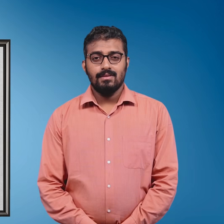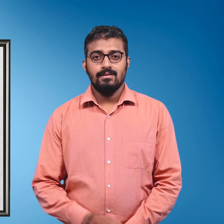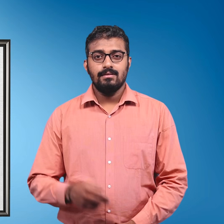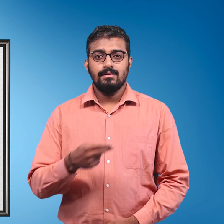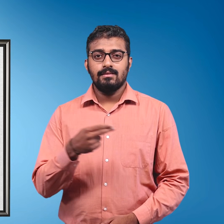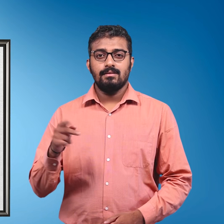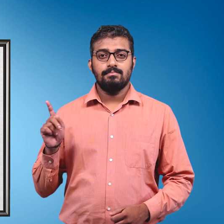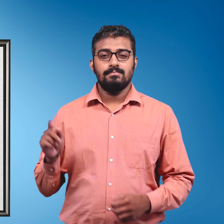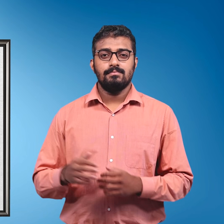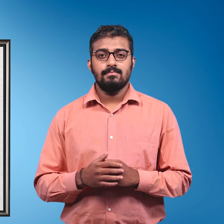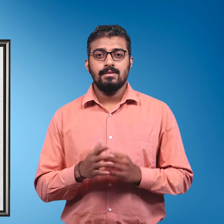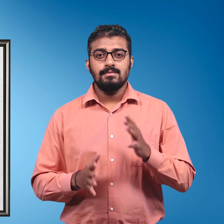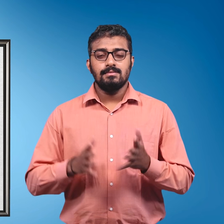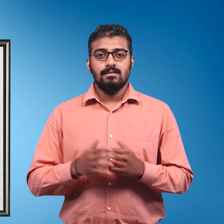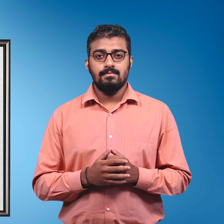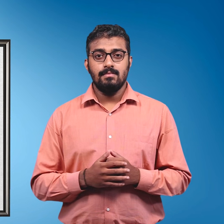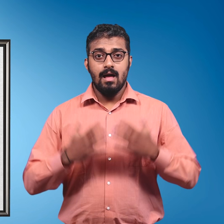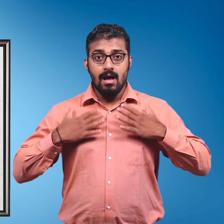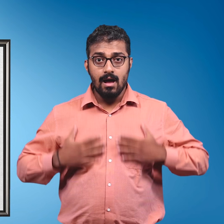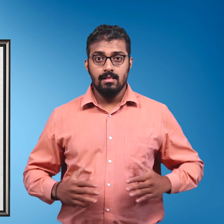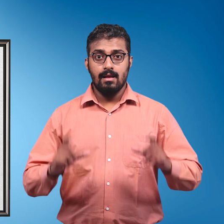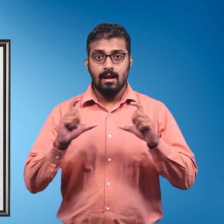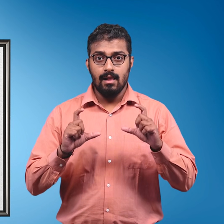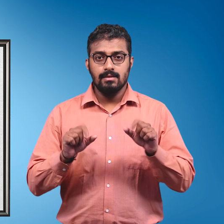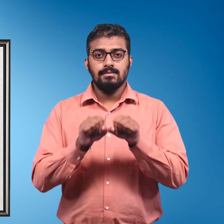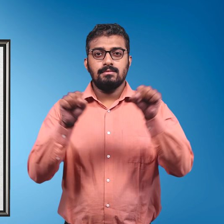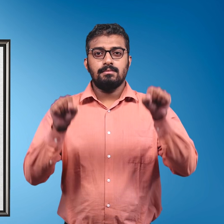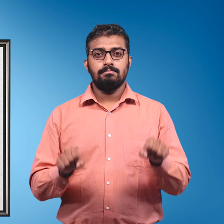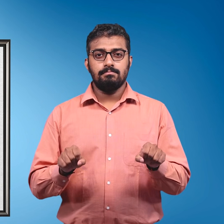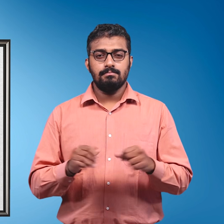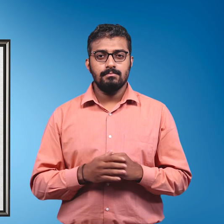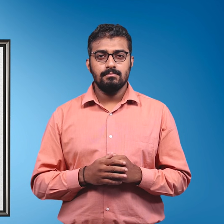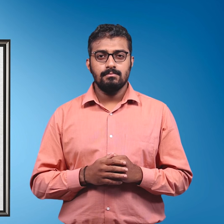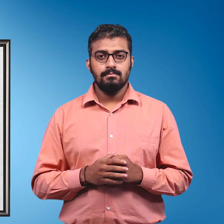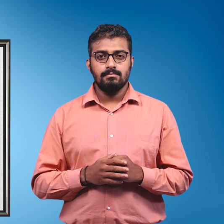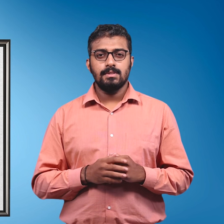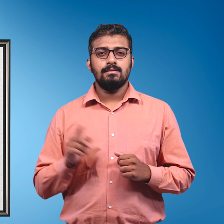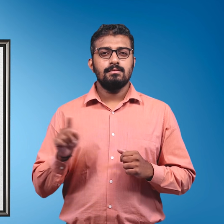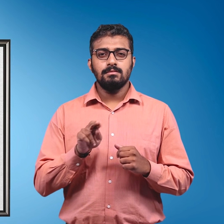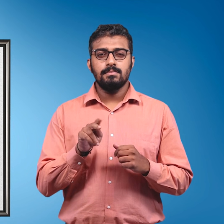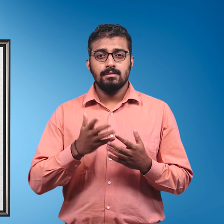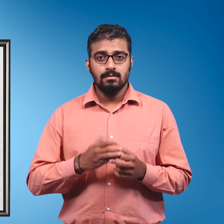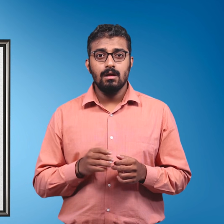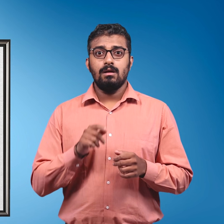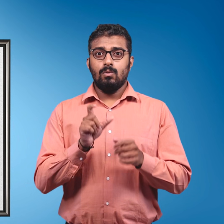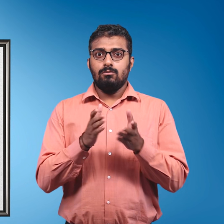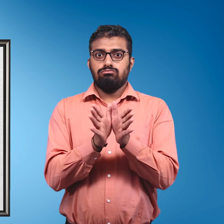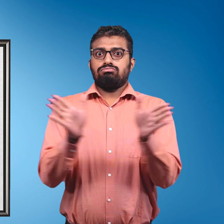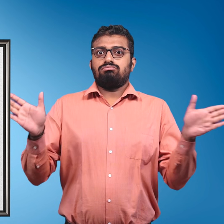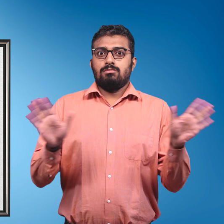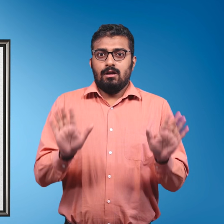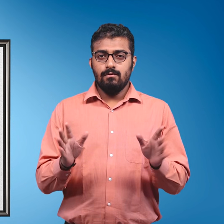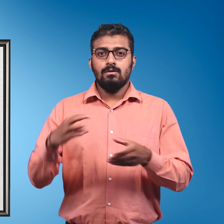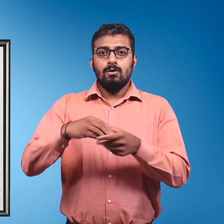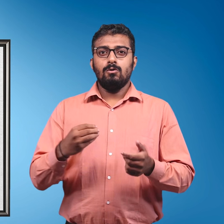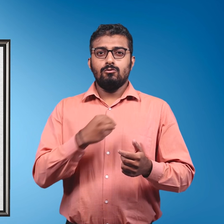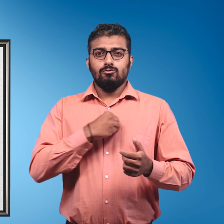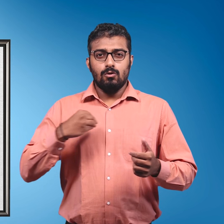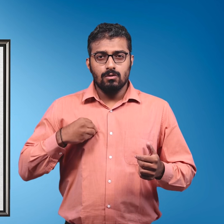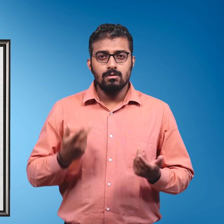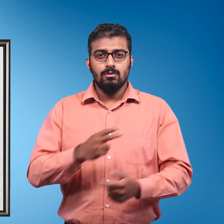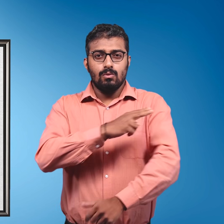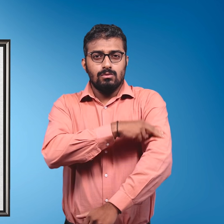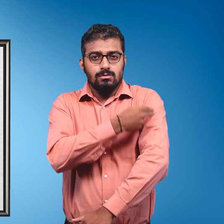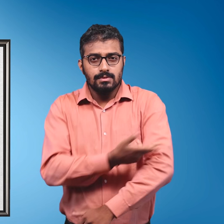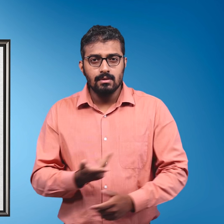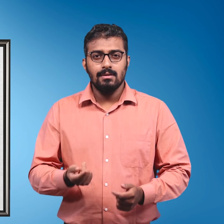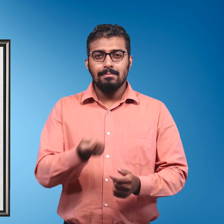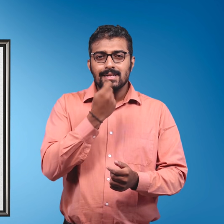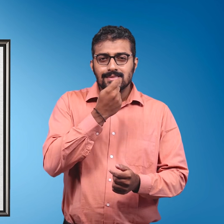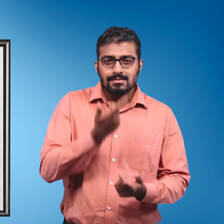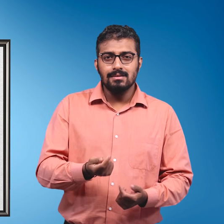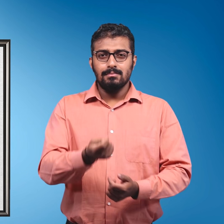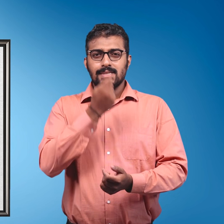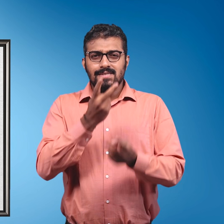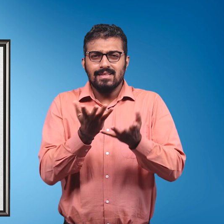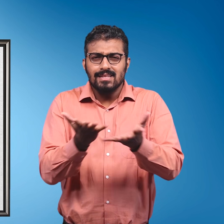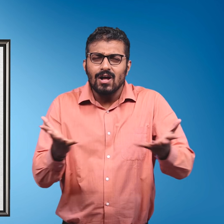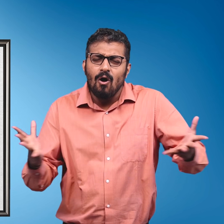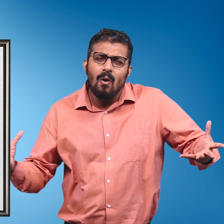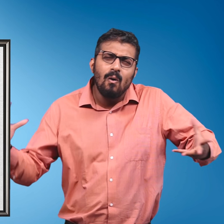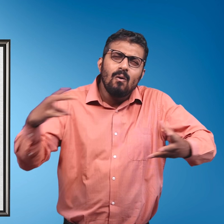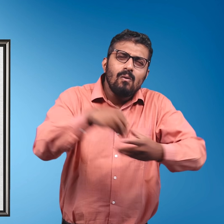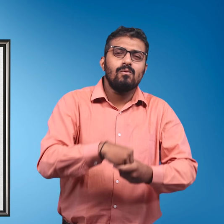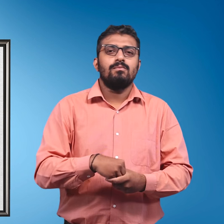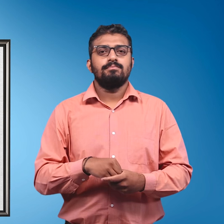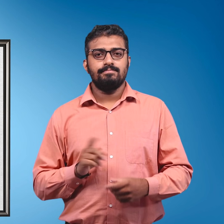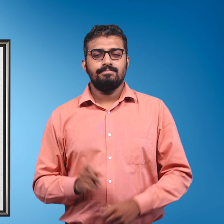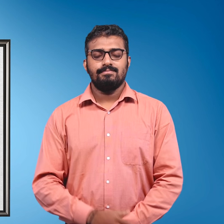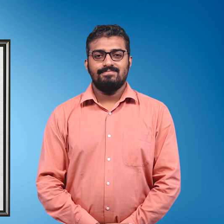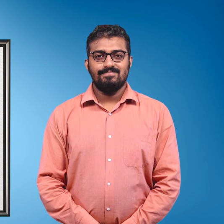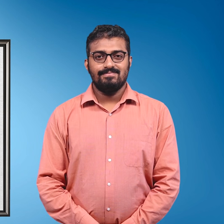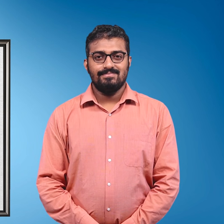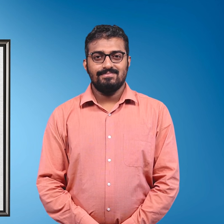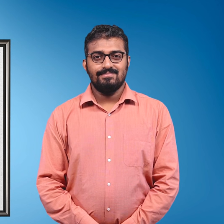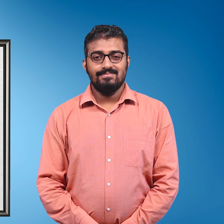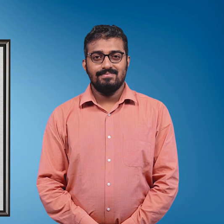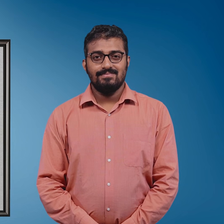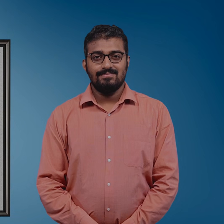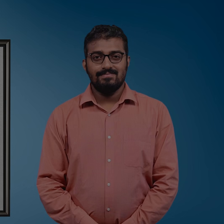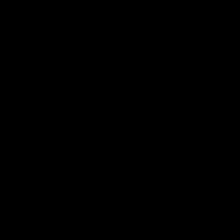Healthcare This sign means healthcare. Healthcare is a broad term referring to the provision of medical services including doctors, hospitals, medicines, medical equipment, etc.